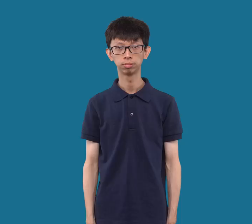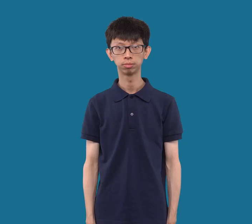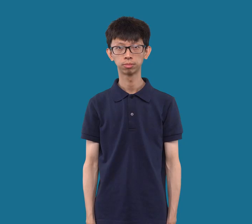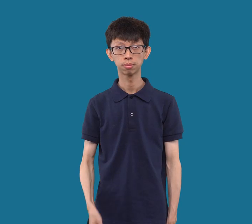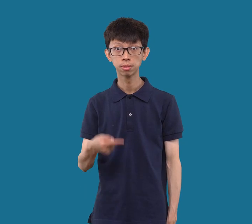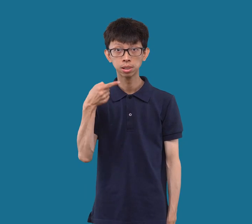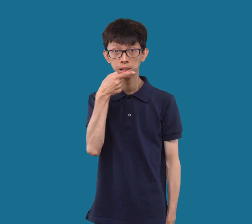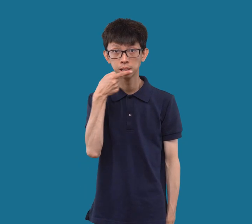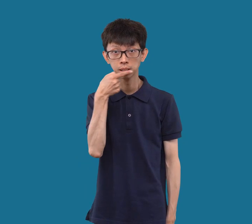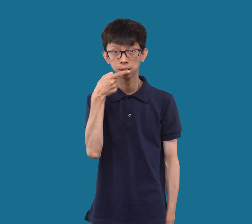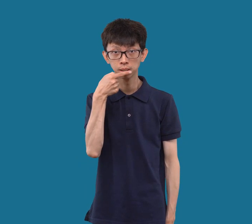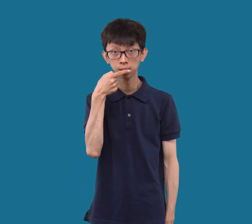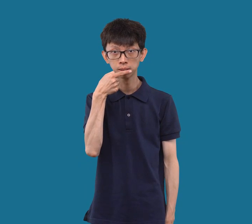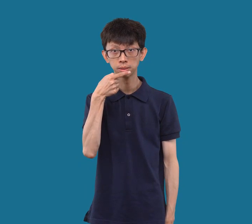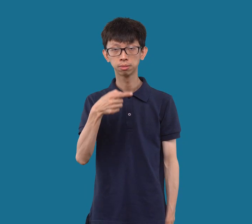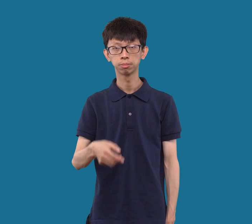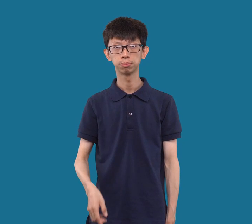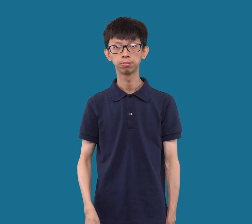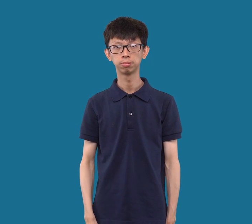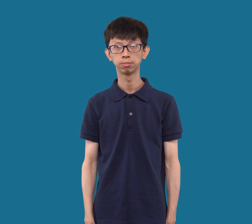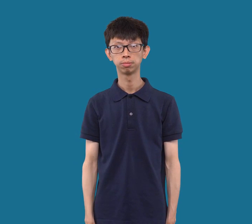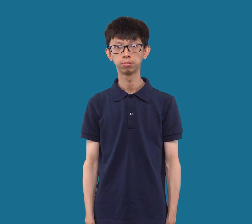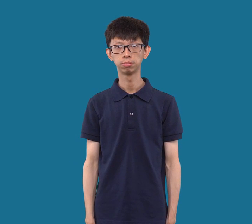đánh răng